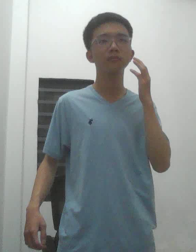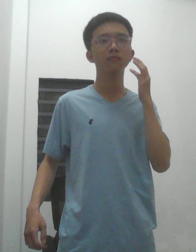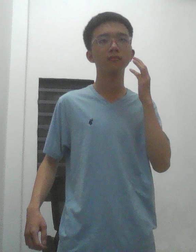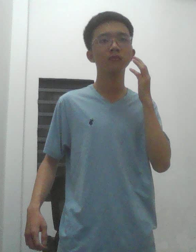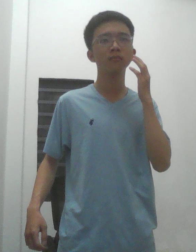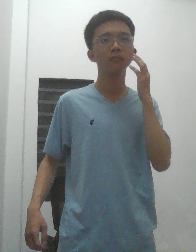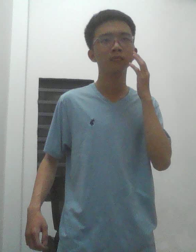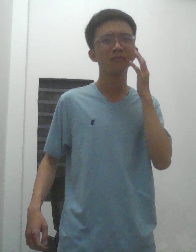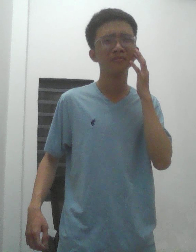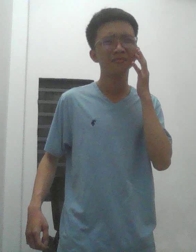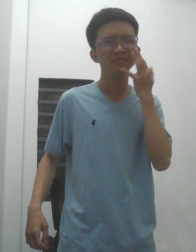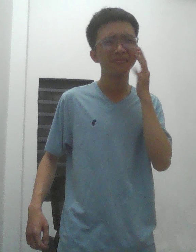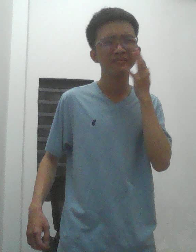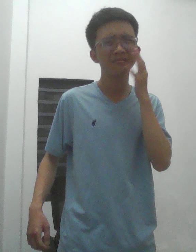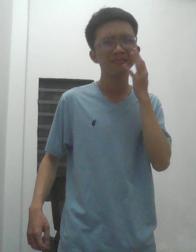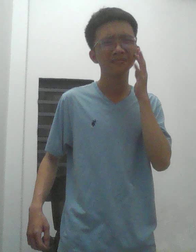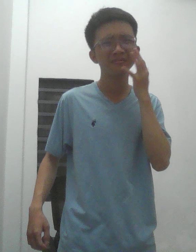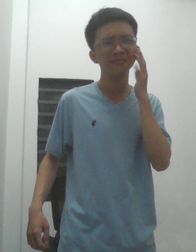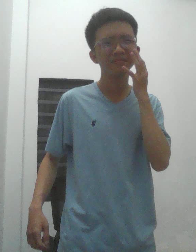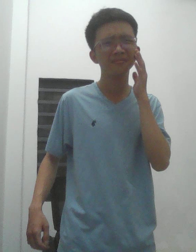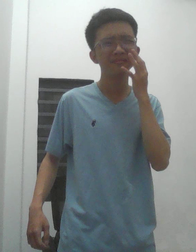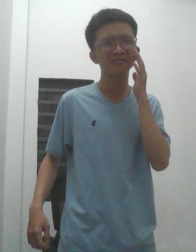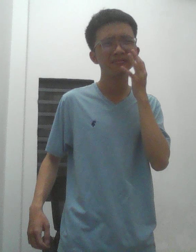kinh tom